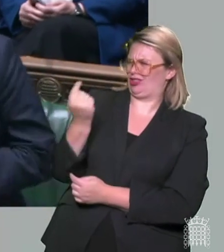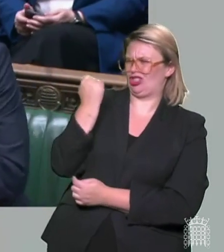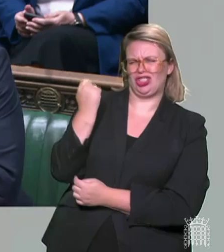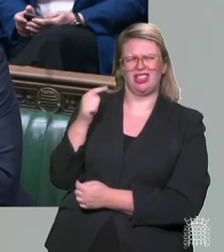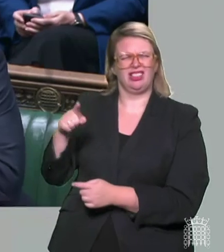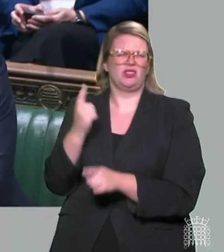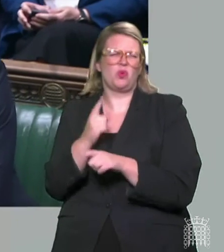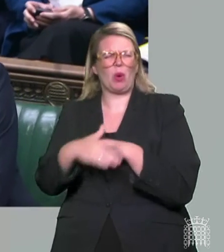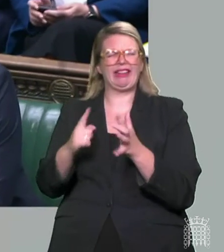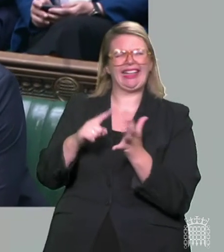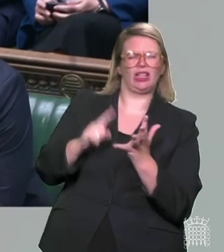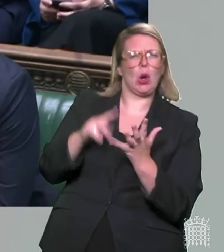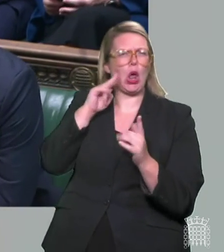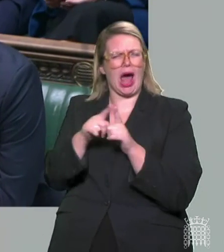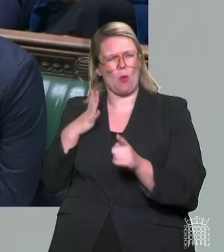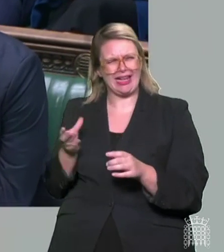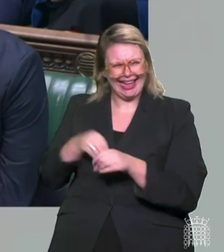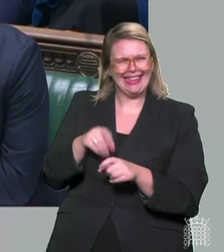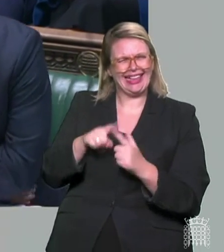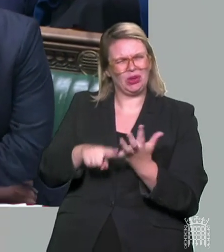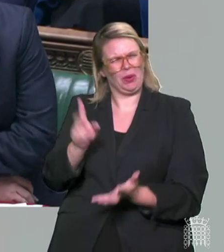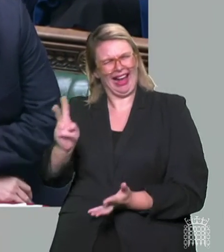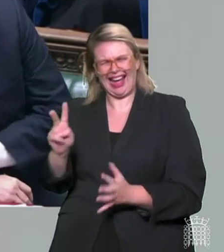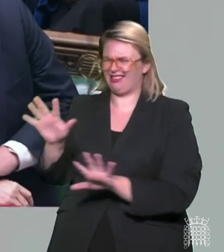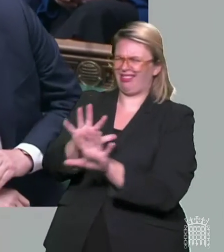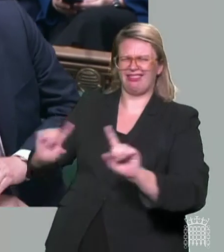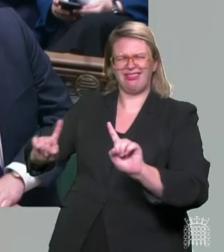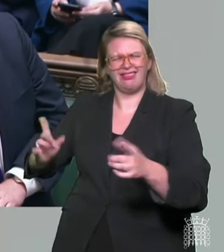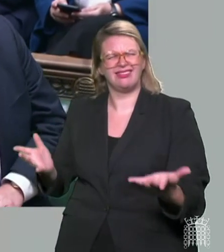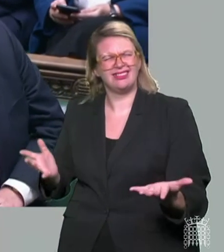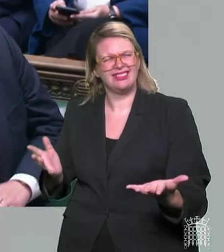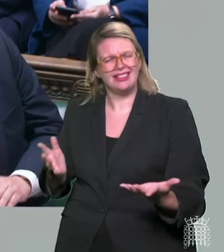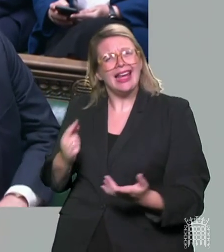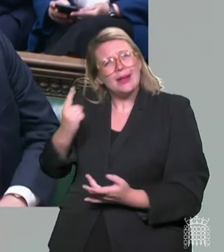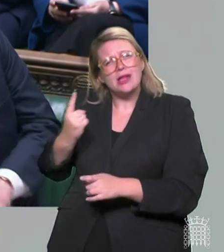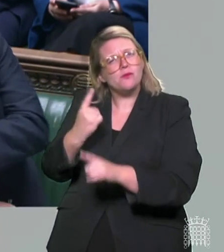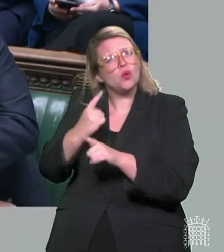By the way, listening to his muddled speech the other day, that is exactly what he would do again.